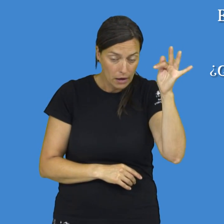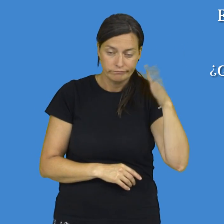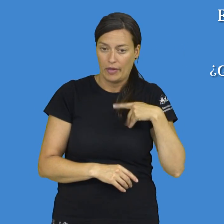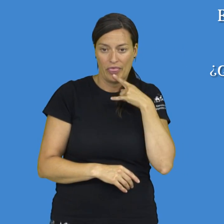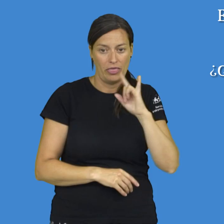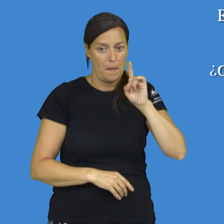querer decir